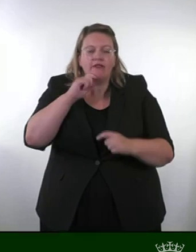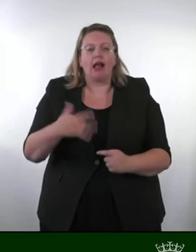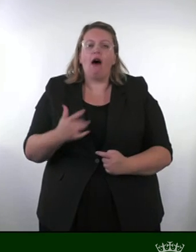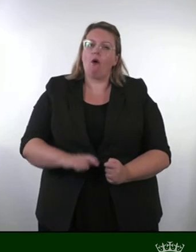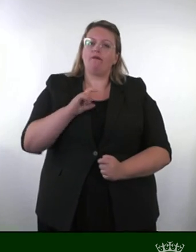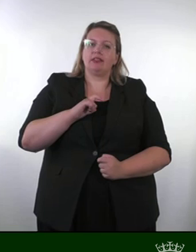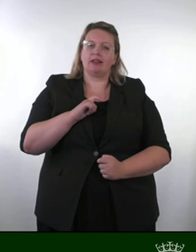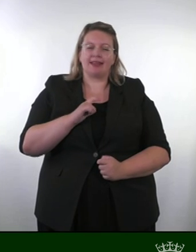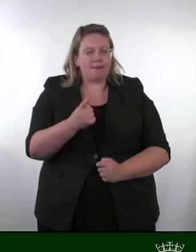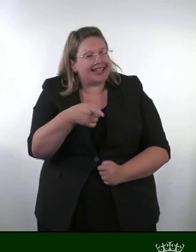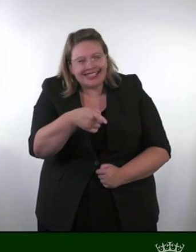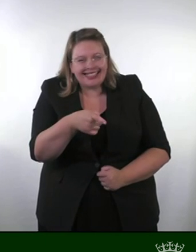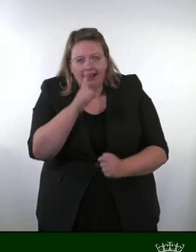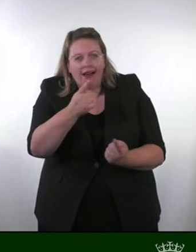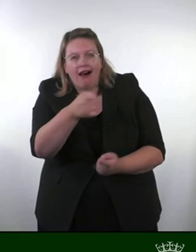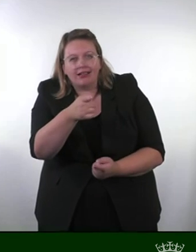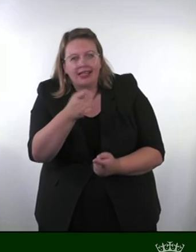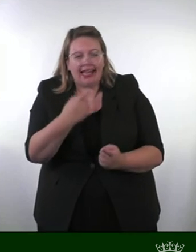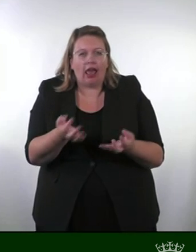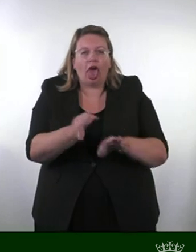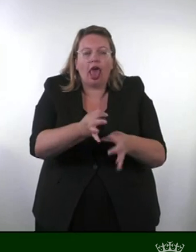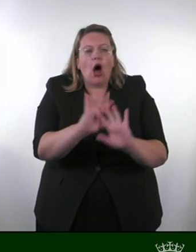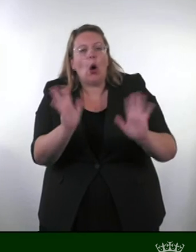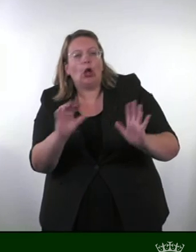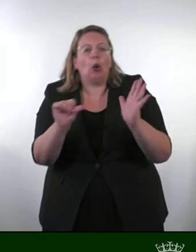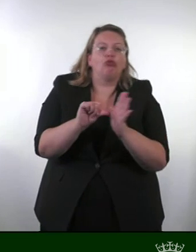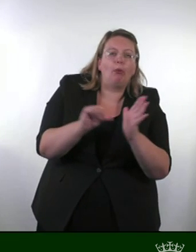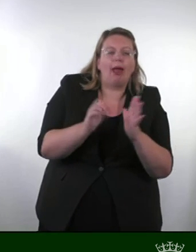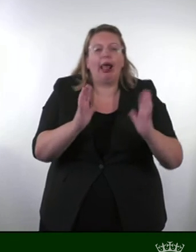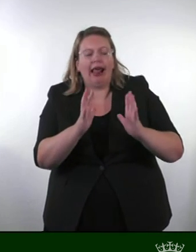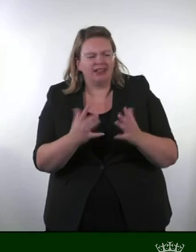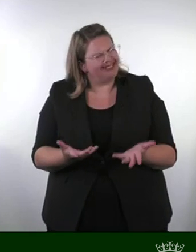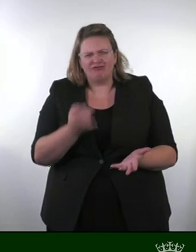But, as ever, he pretends the problem is not there. The infection rate is rising.